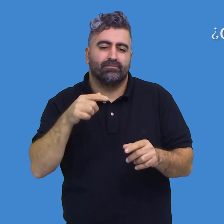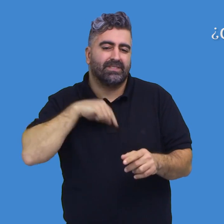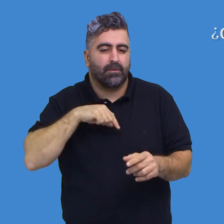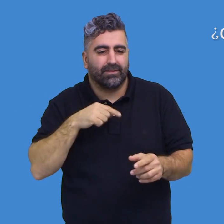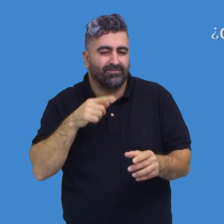sentir